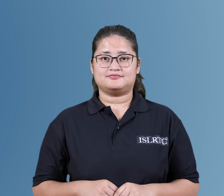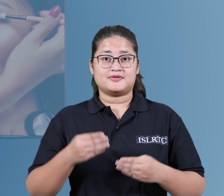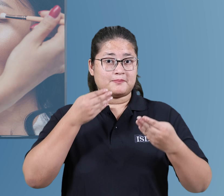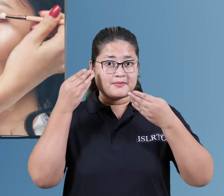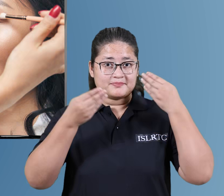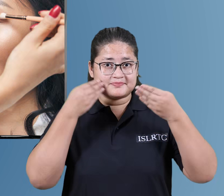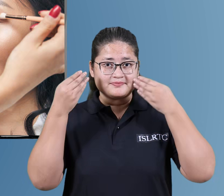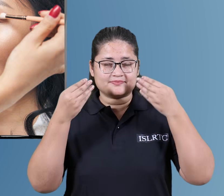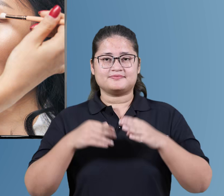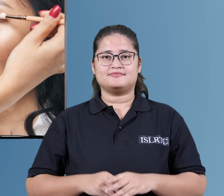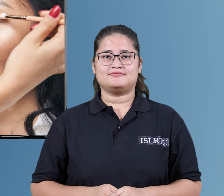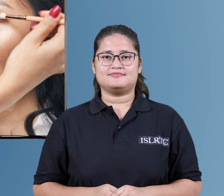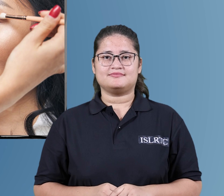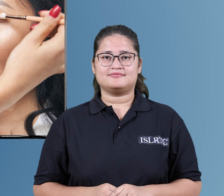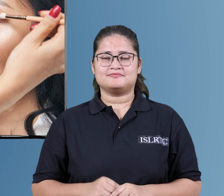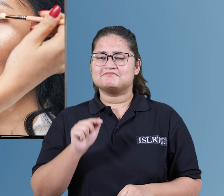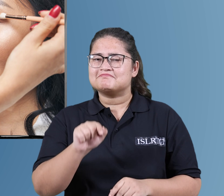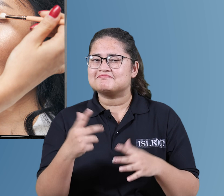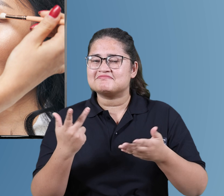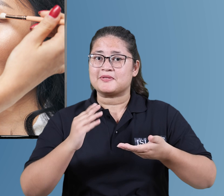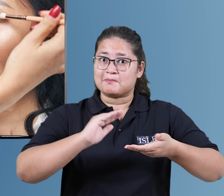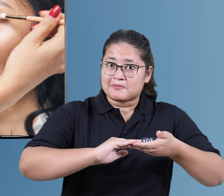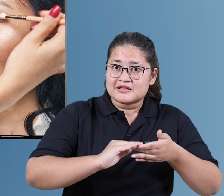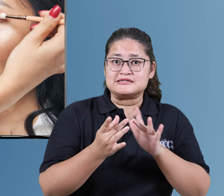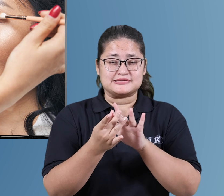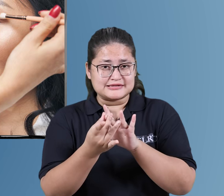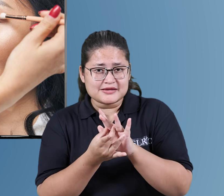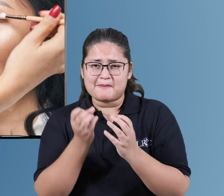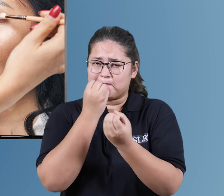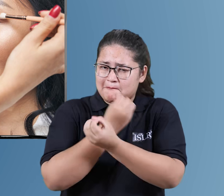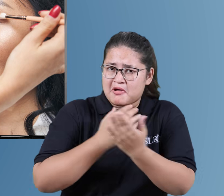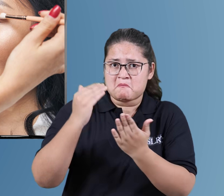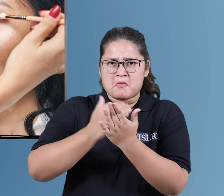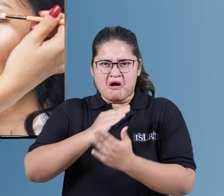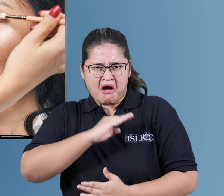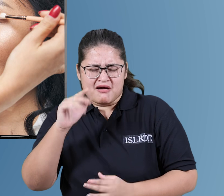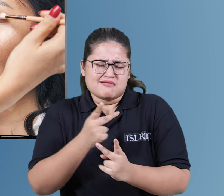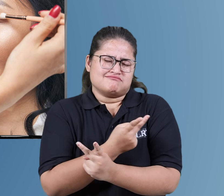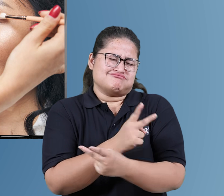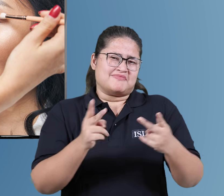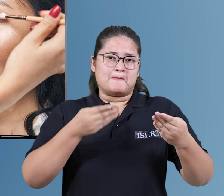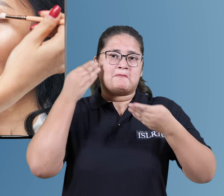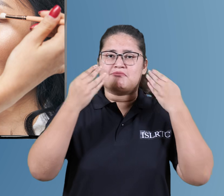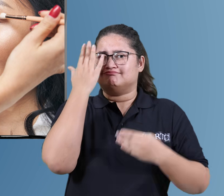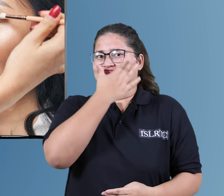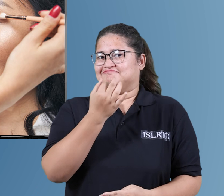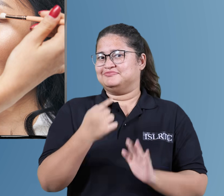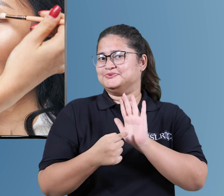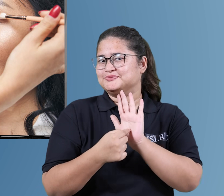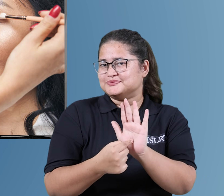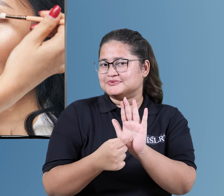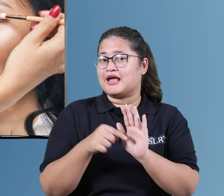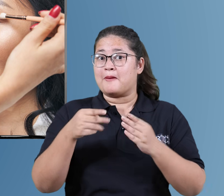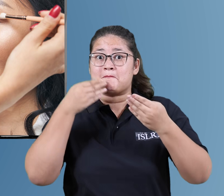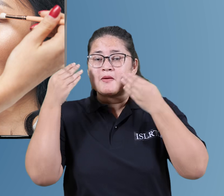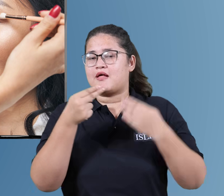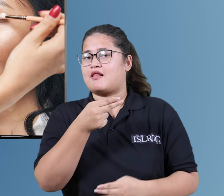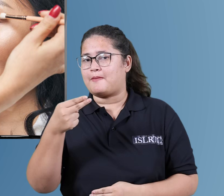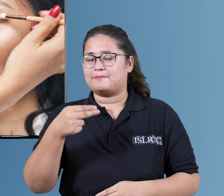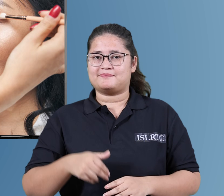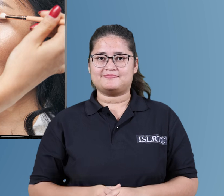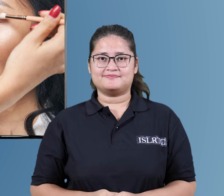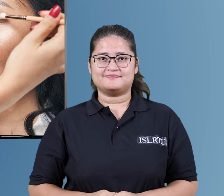Makeup a general term for cosmetics applied to enhance one's appearance for special occasions such as parties or weddings.